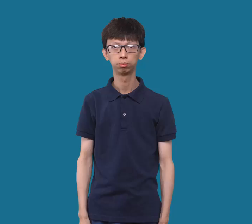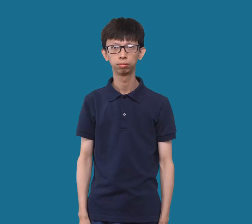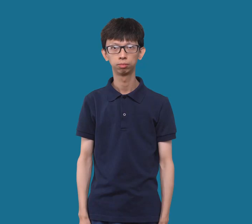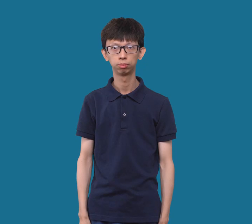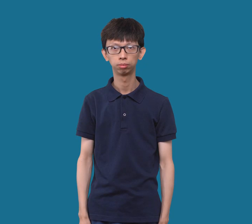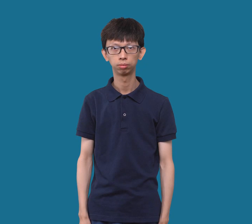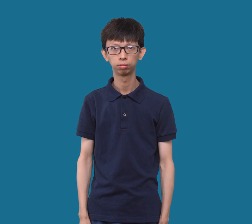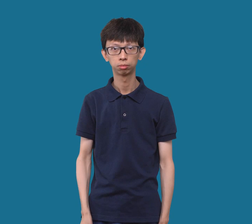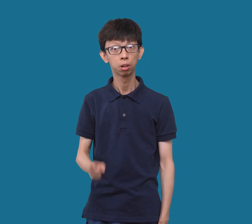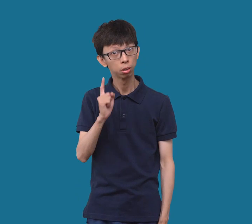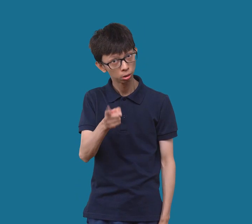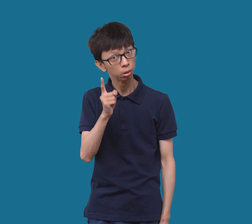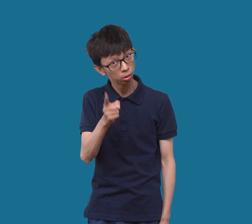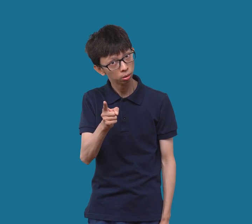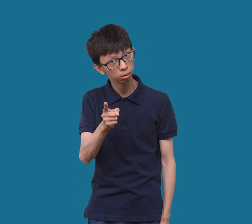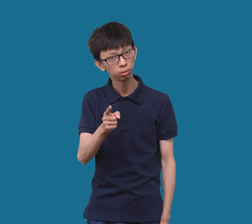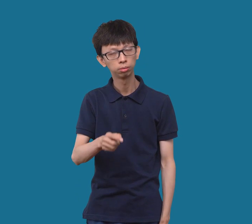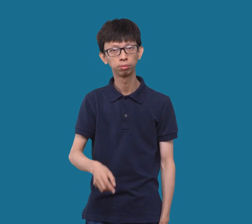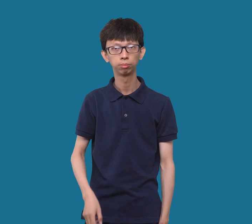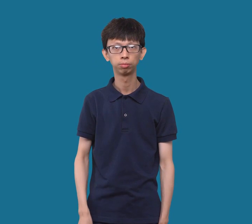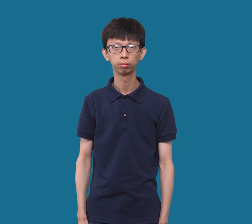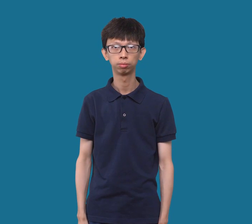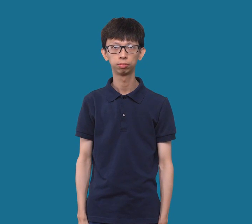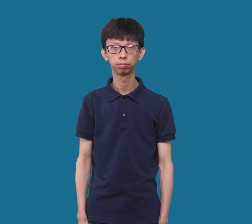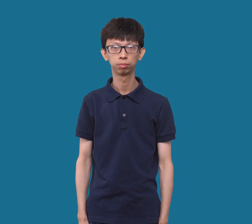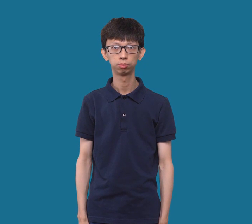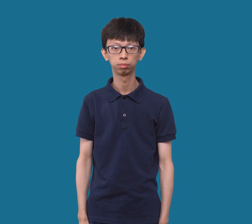nhắc nhở